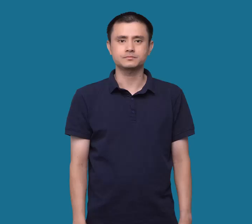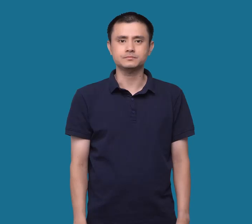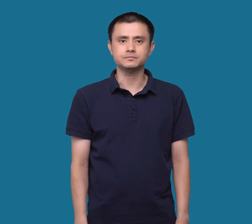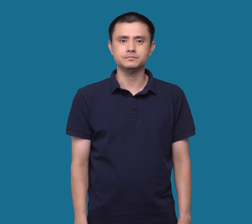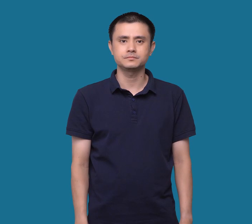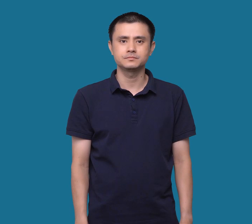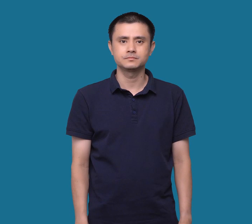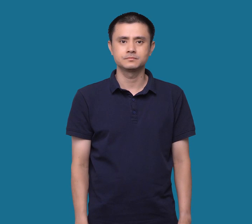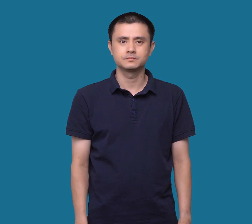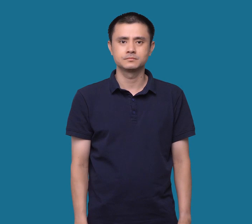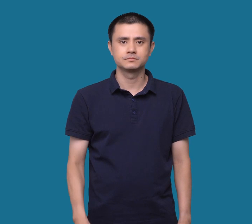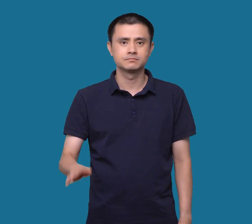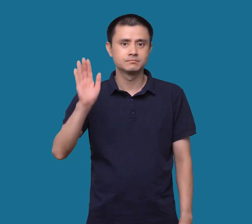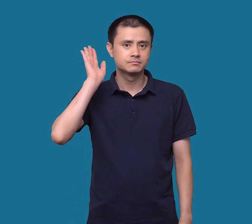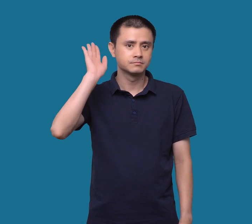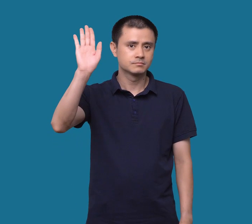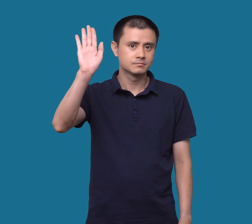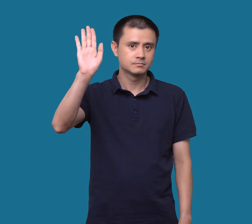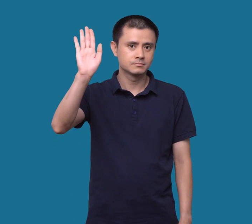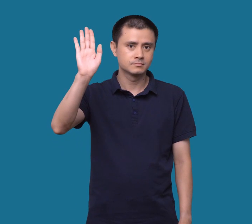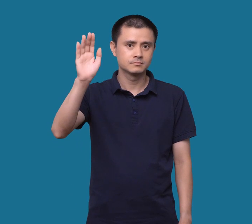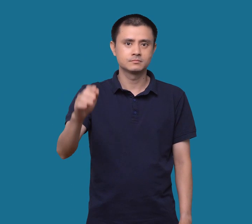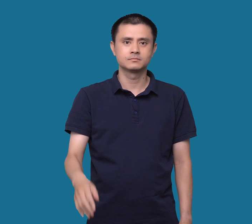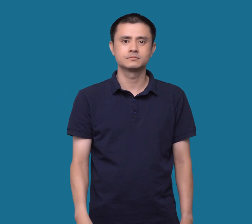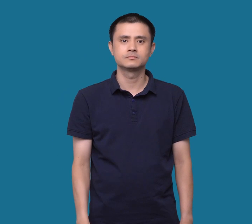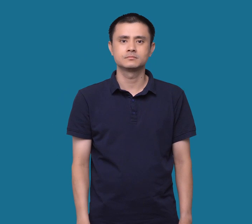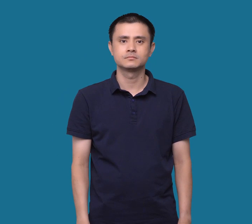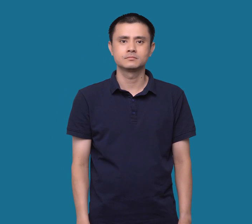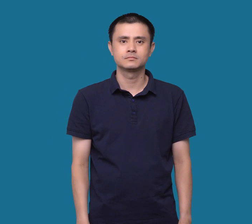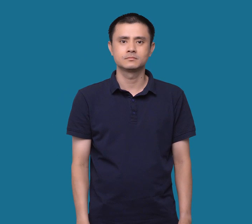trước